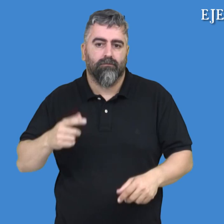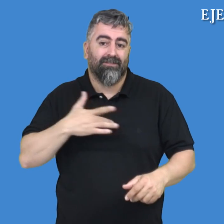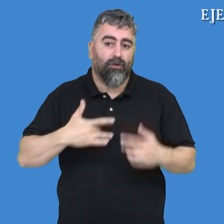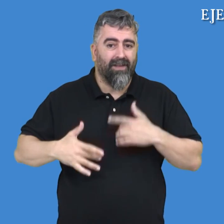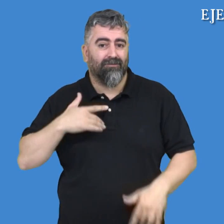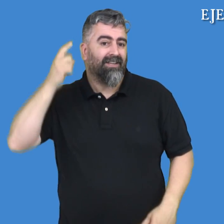síntoma